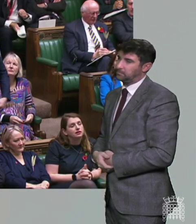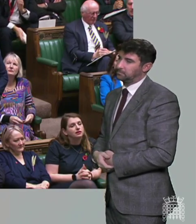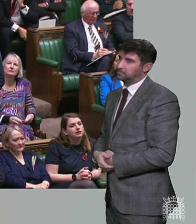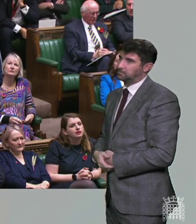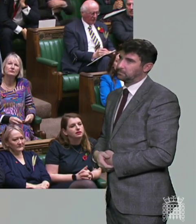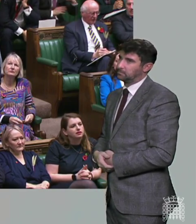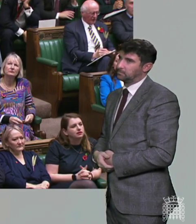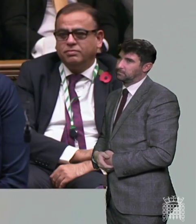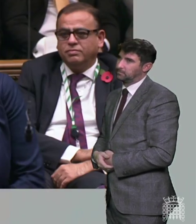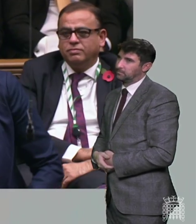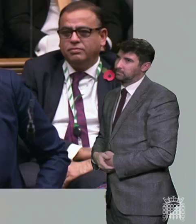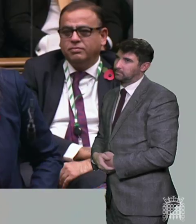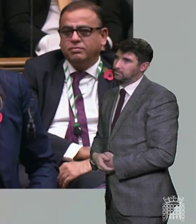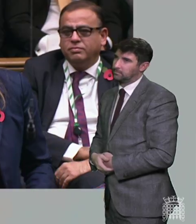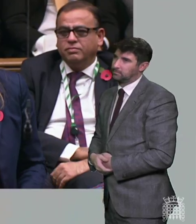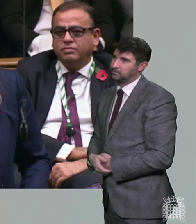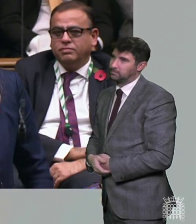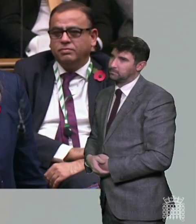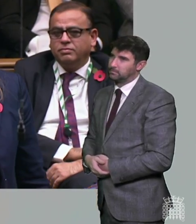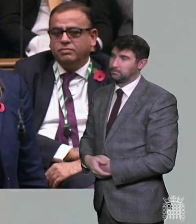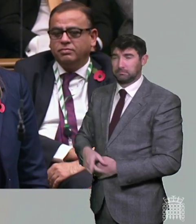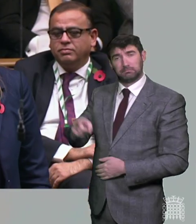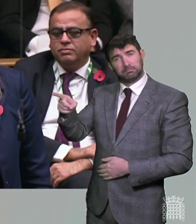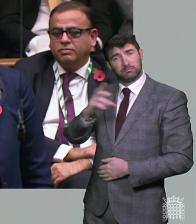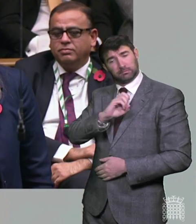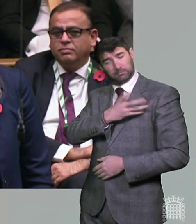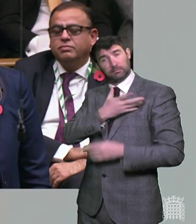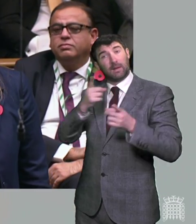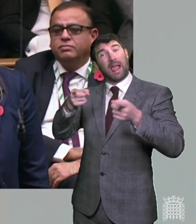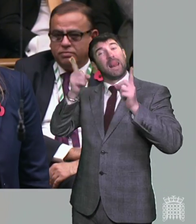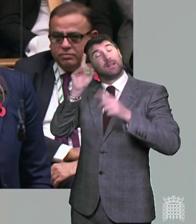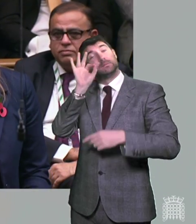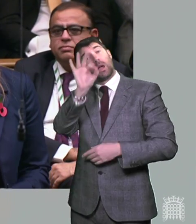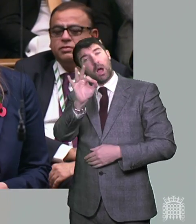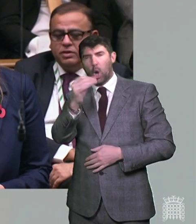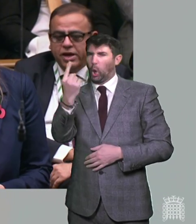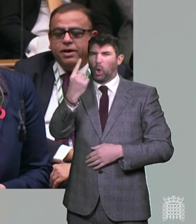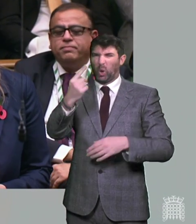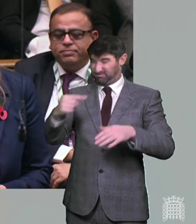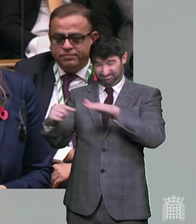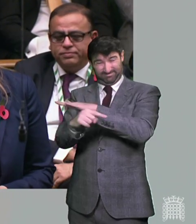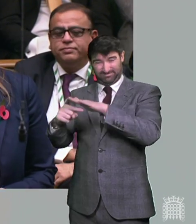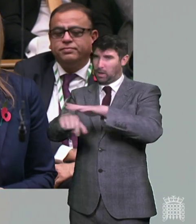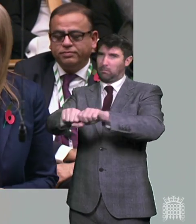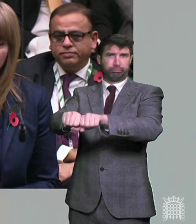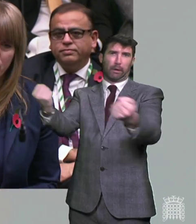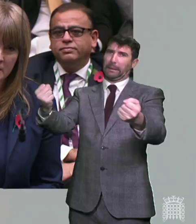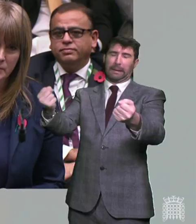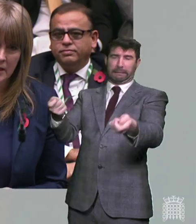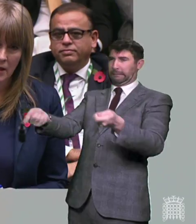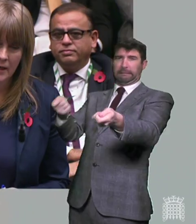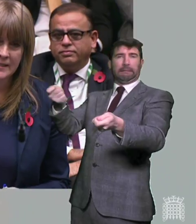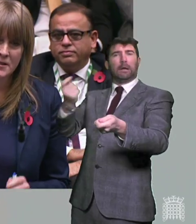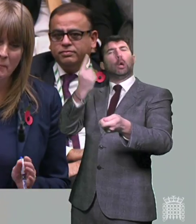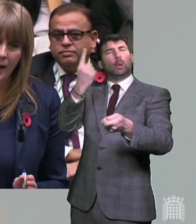The Leader of the Opposition asked the Prime Minister who broke the asylum system—he dodged the question.